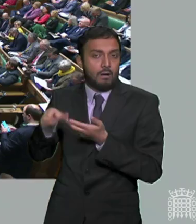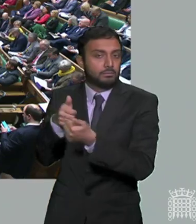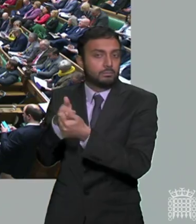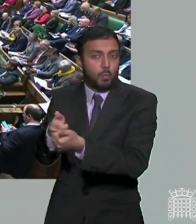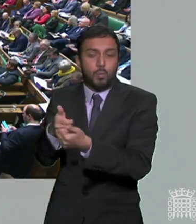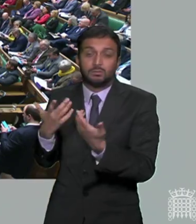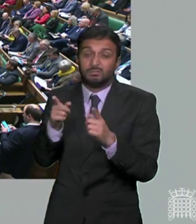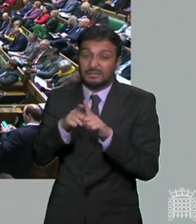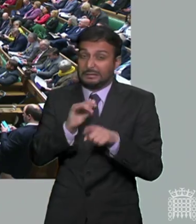as soon as possible.